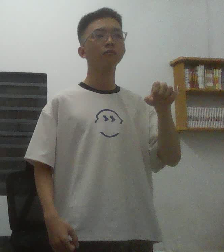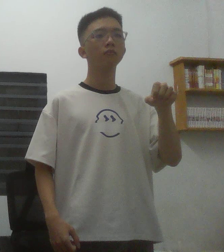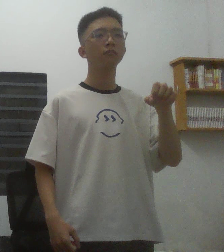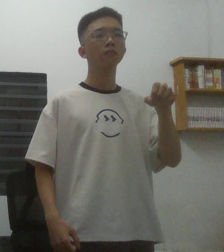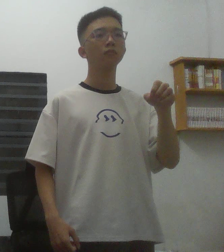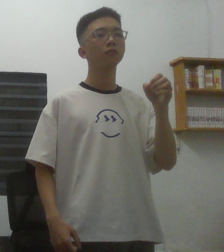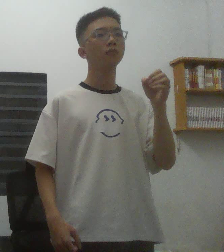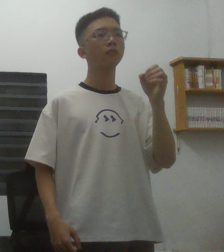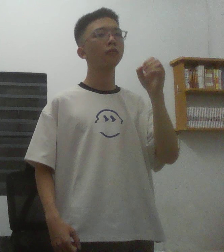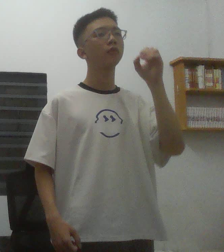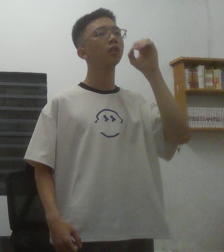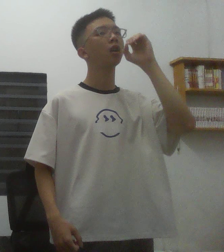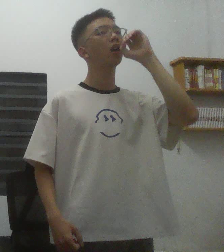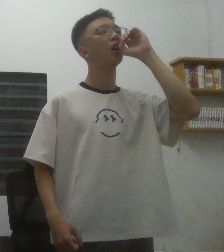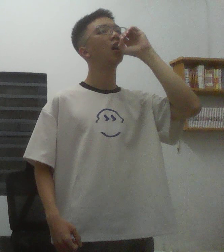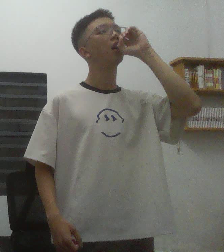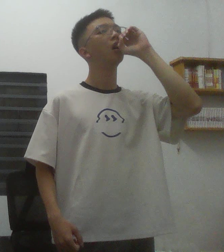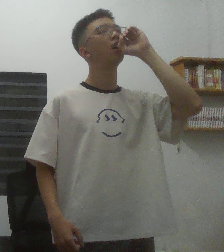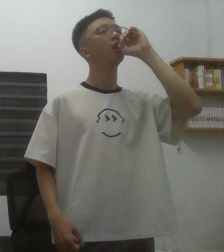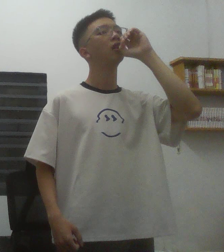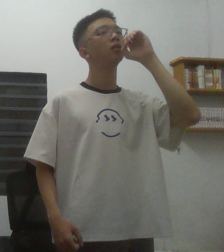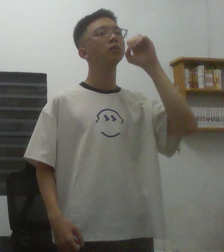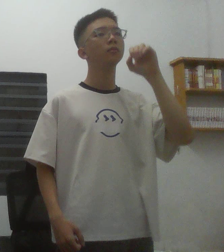uong